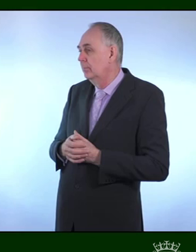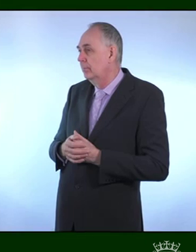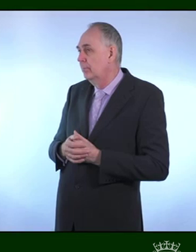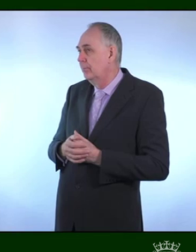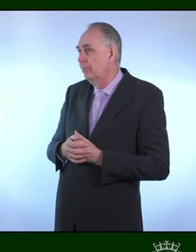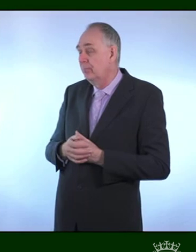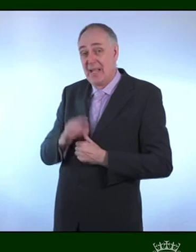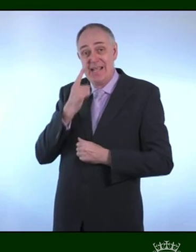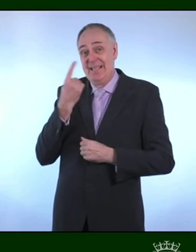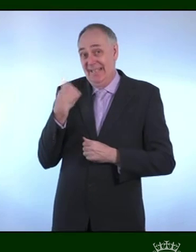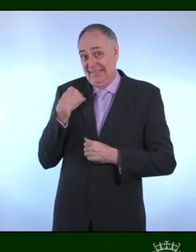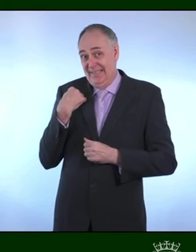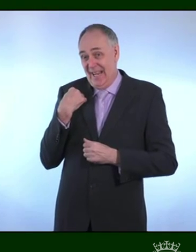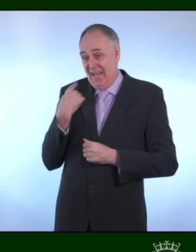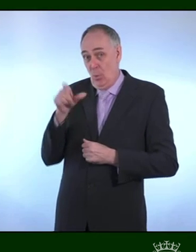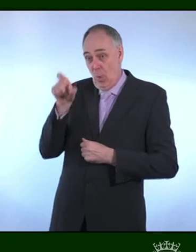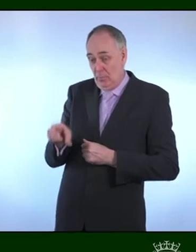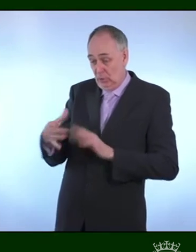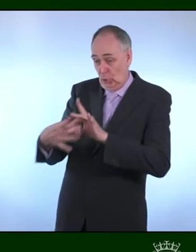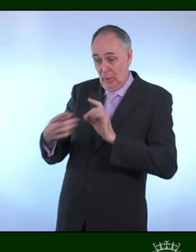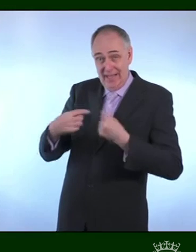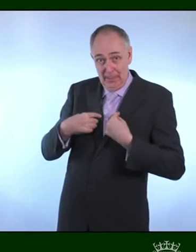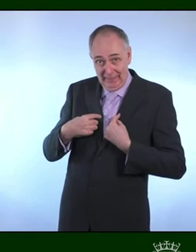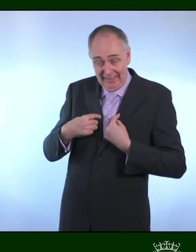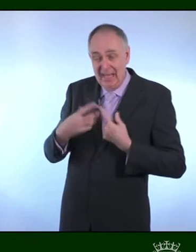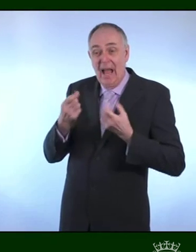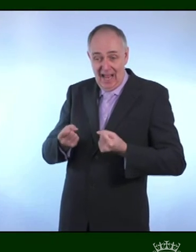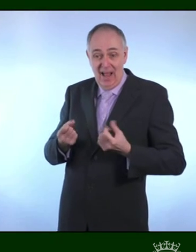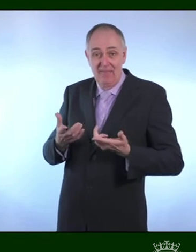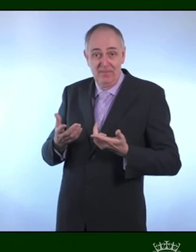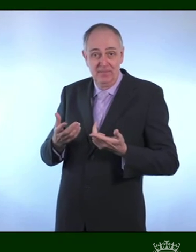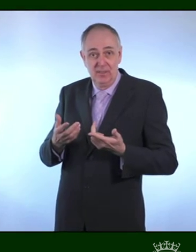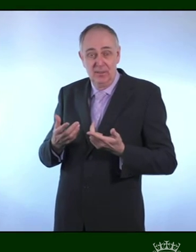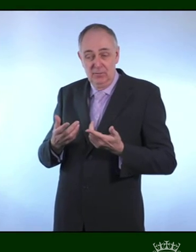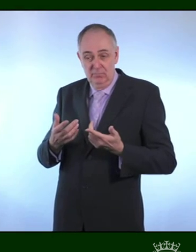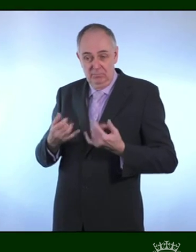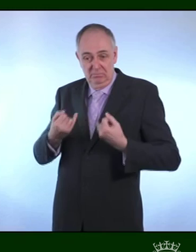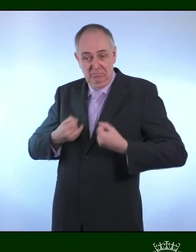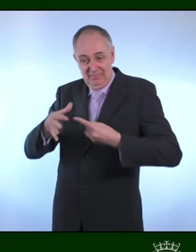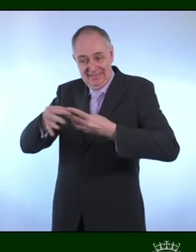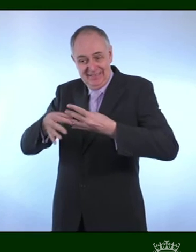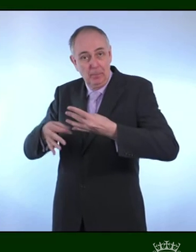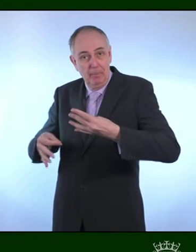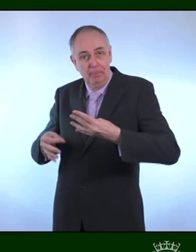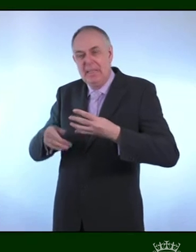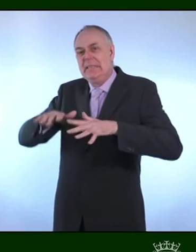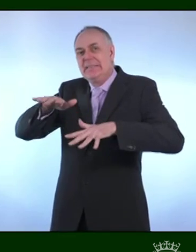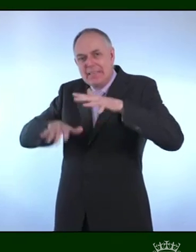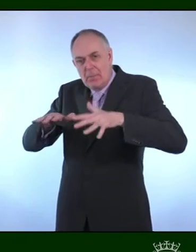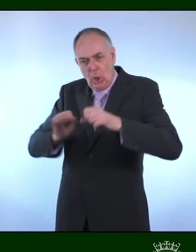Yesterday I spoke with a constituent who suffers from a debilitating rheumatic autoimmune disease, and symptoms of her condition are similar to those of coronavirus.